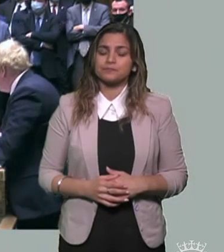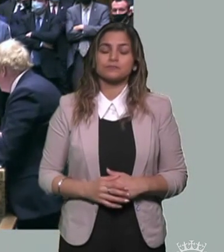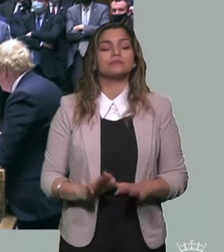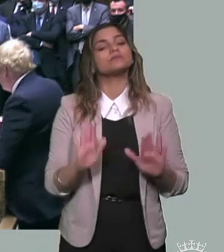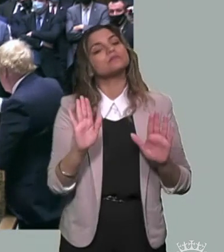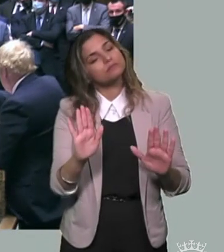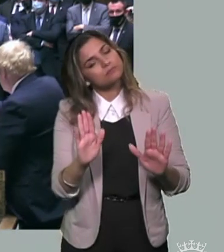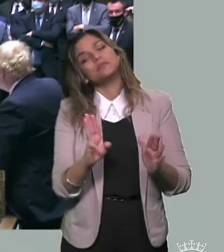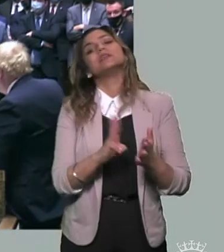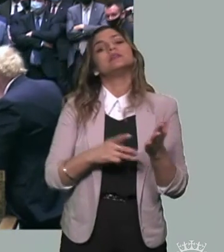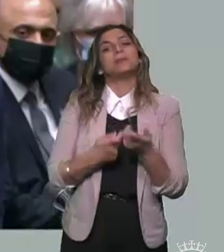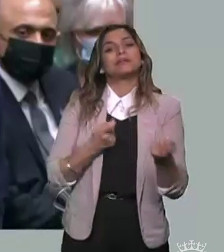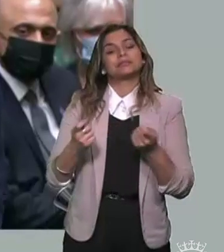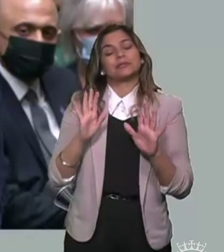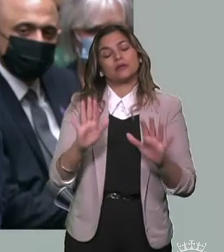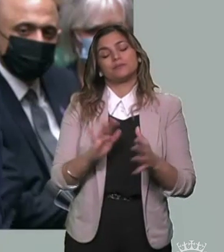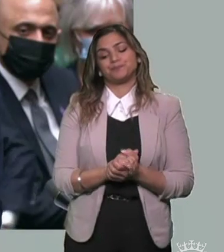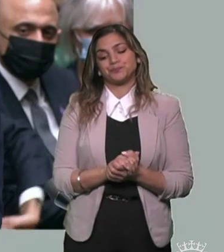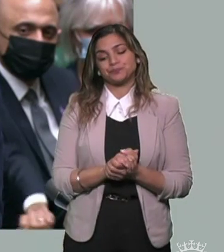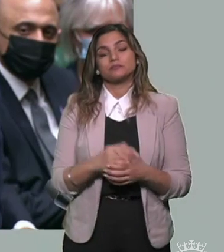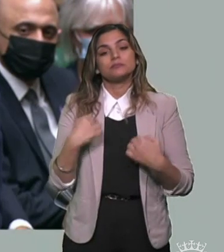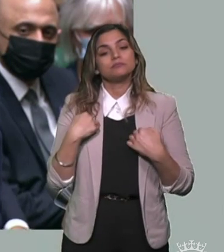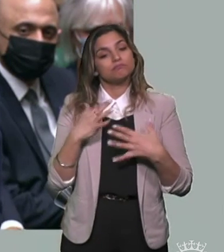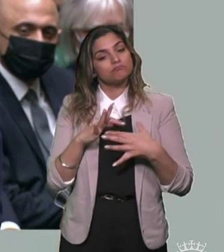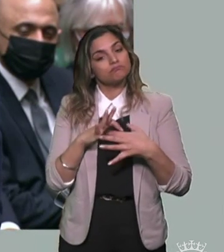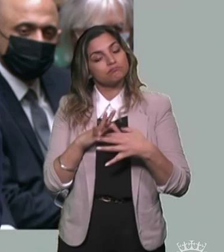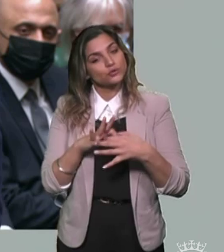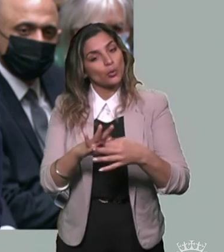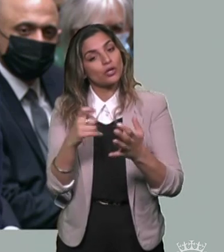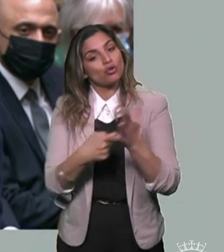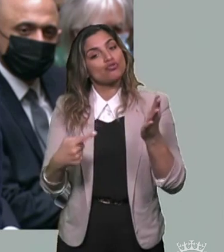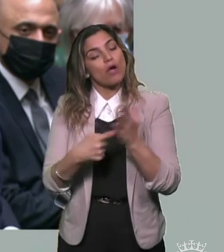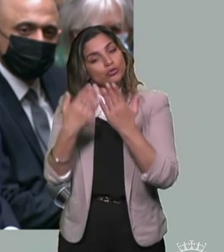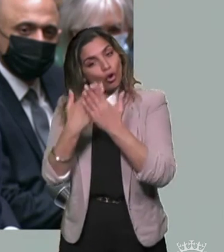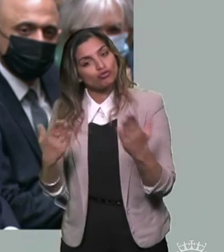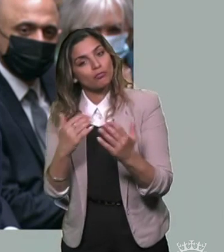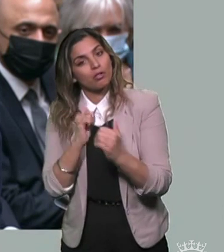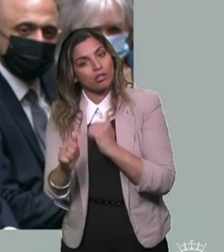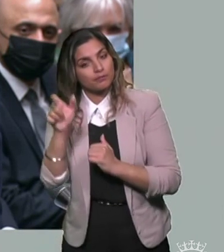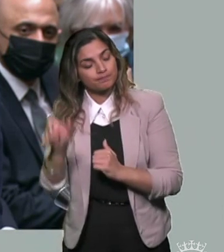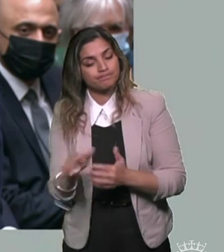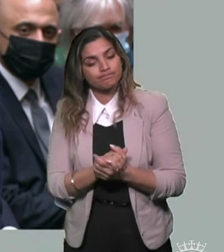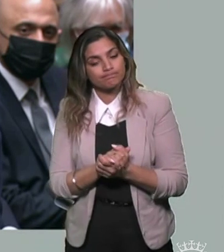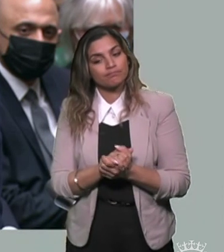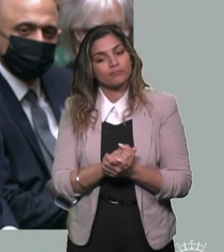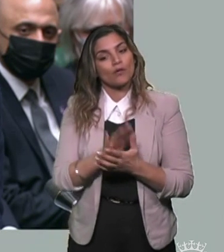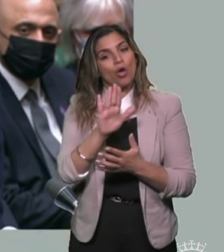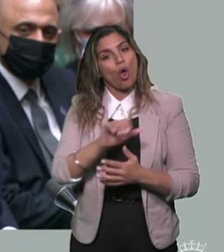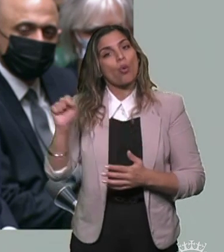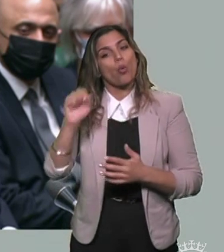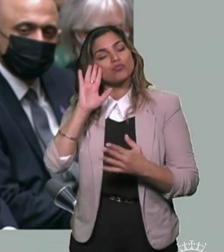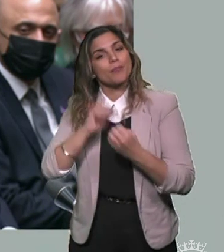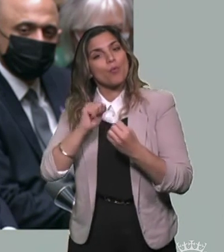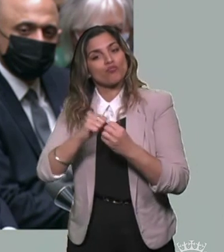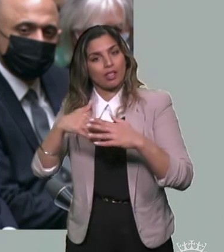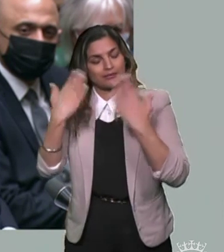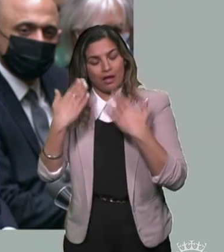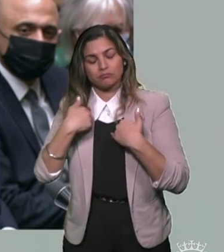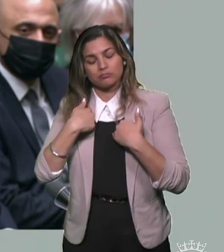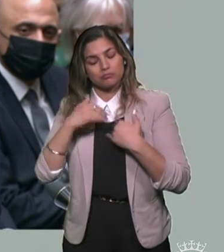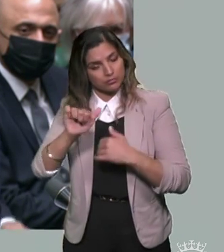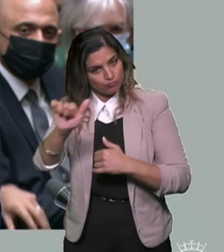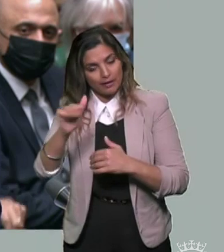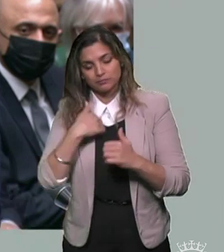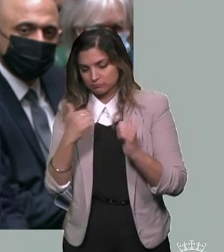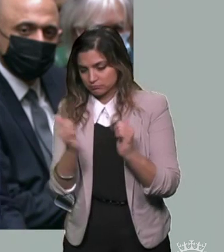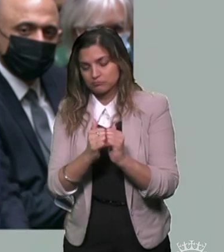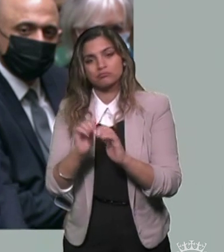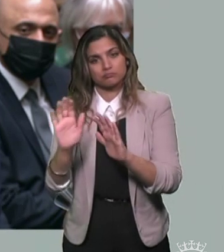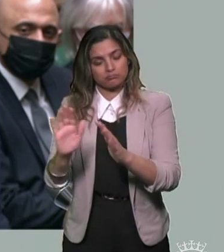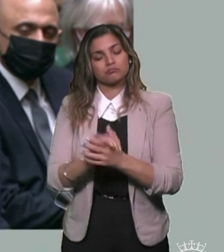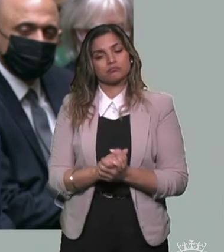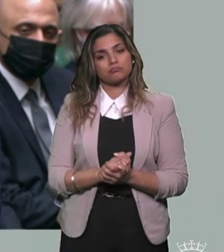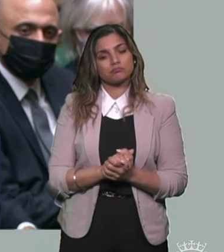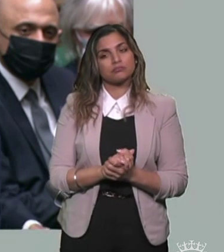I want to join the right honourable Gentleman and echo his sentiments about Holocaust Memorial Day, where I think he is completely right.